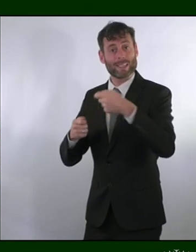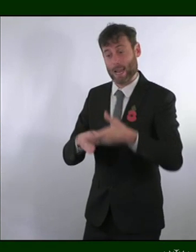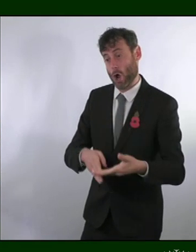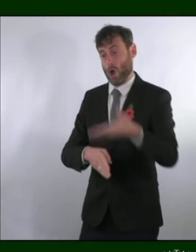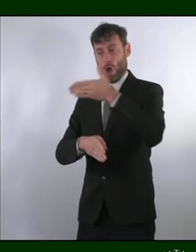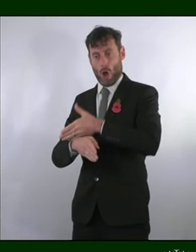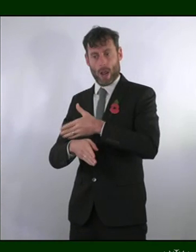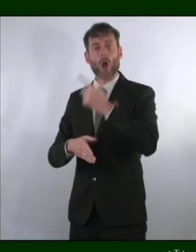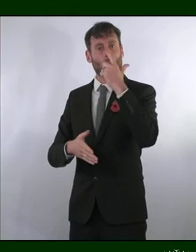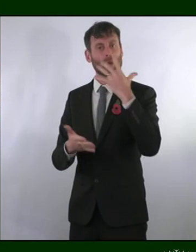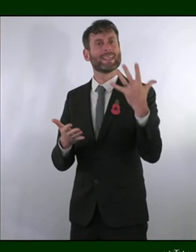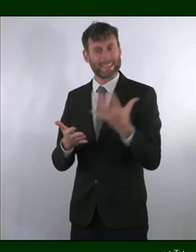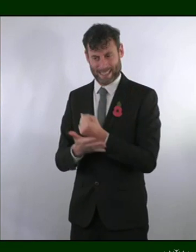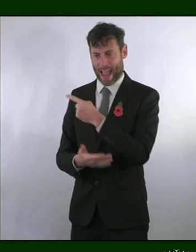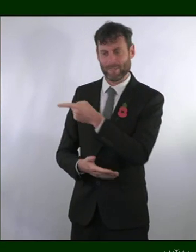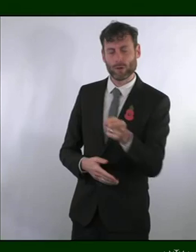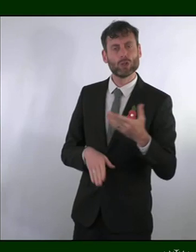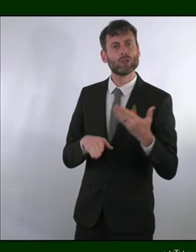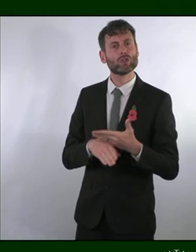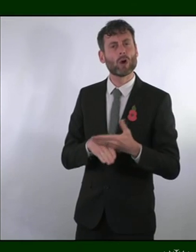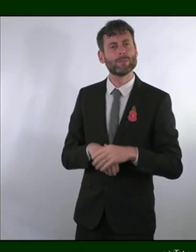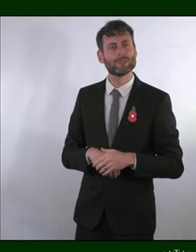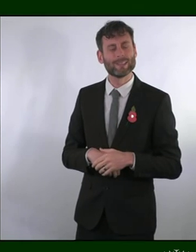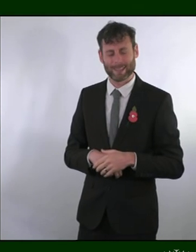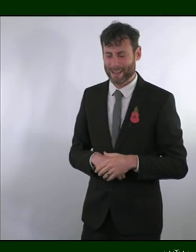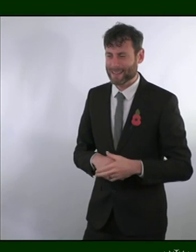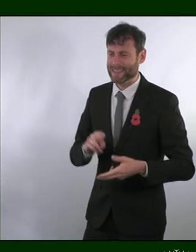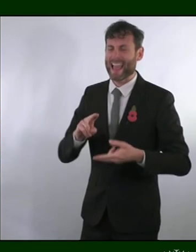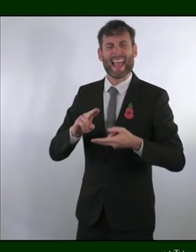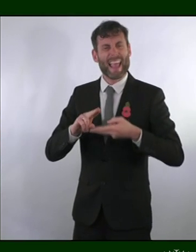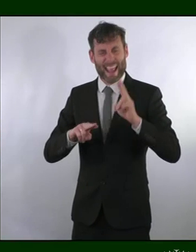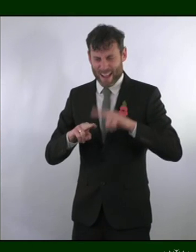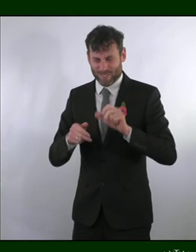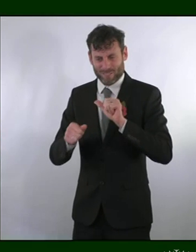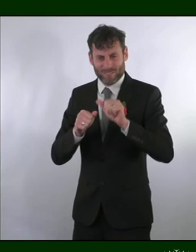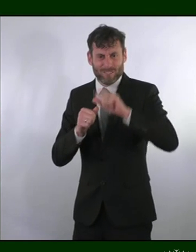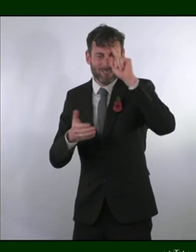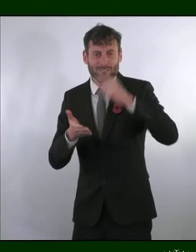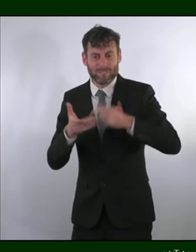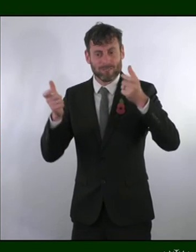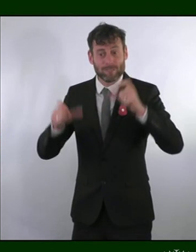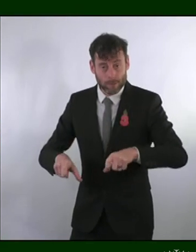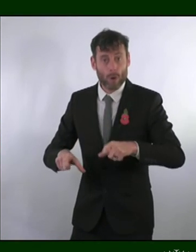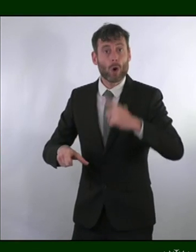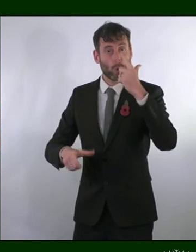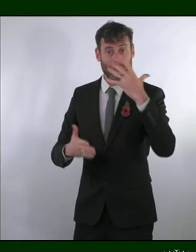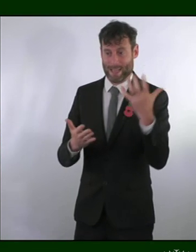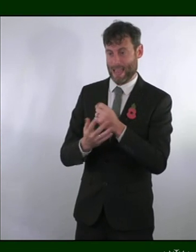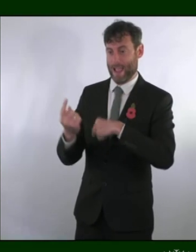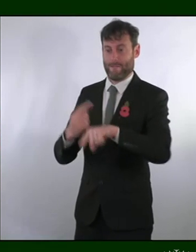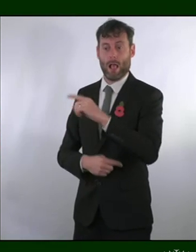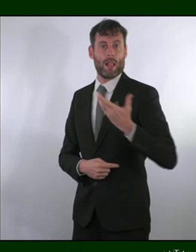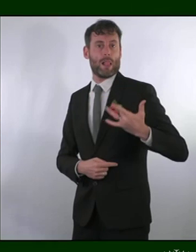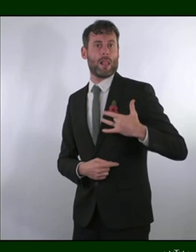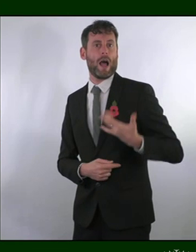Let me deal with another mistake. The Chancellor has repeatedly failed to close gaps in support for the self-employed.